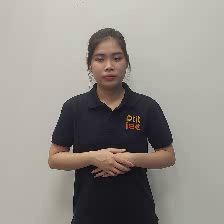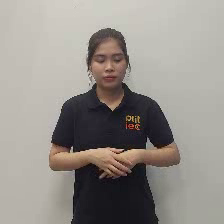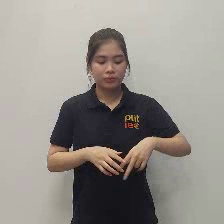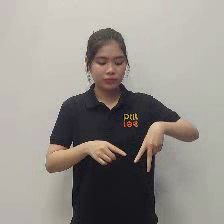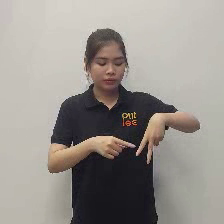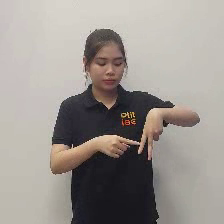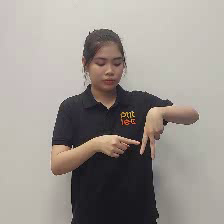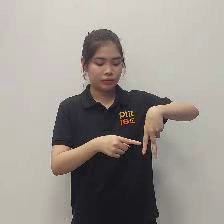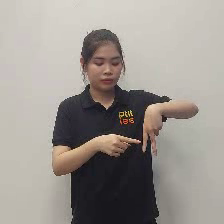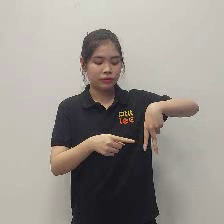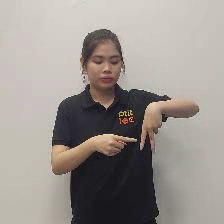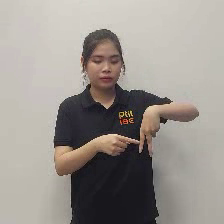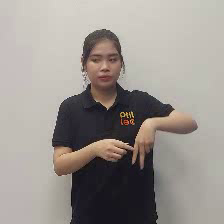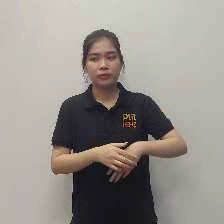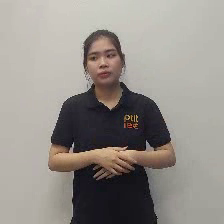Chân